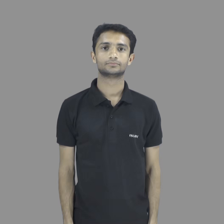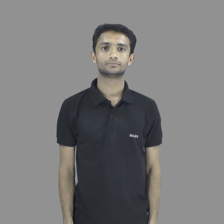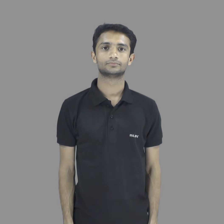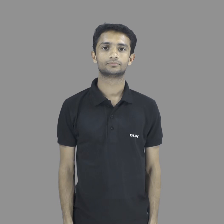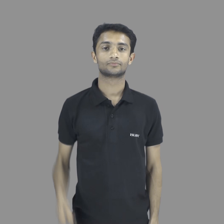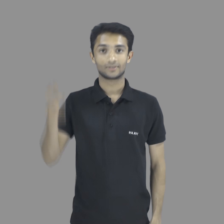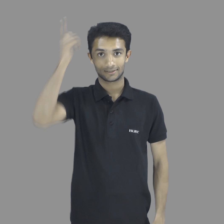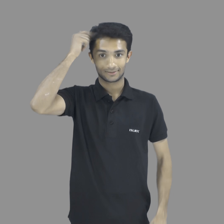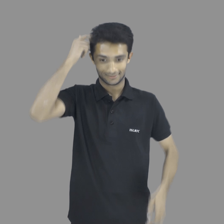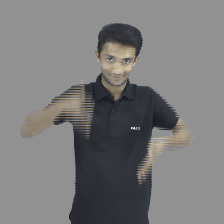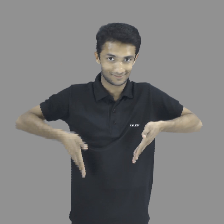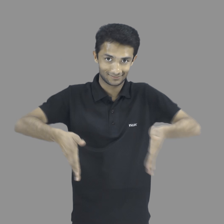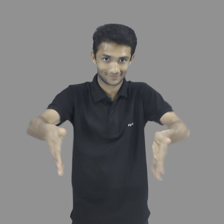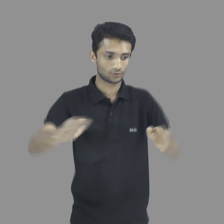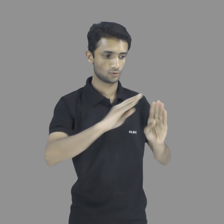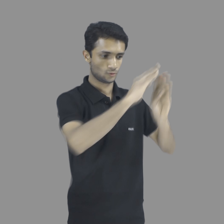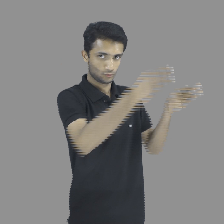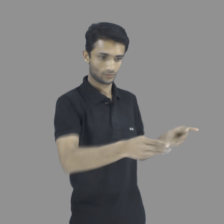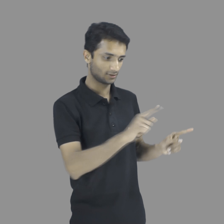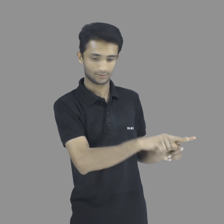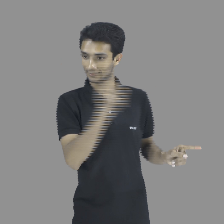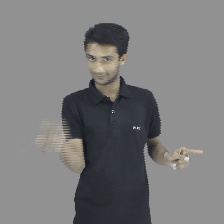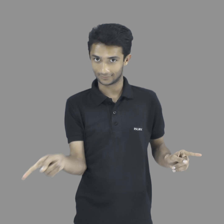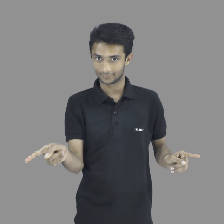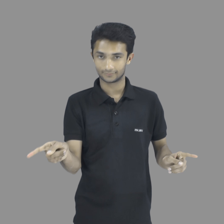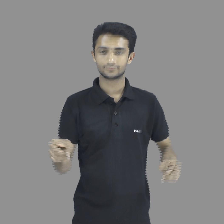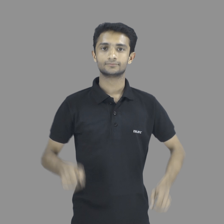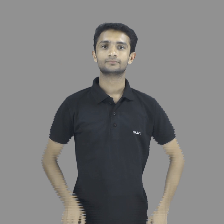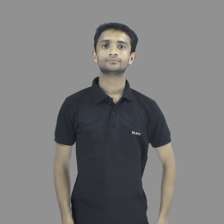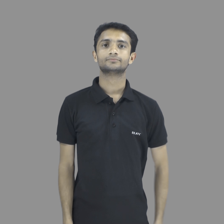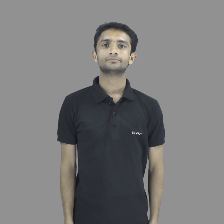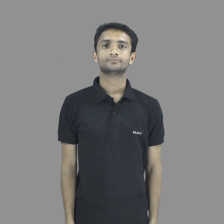Across